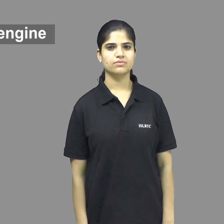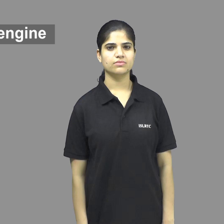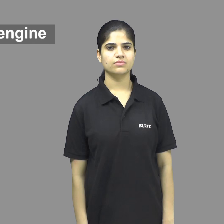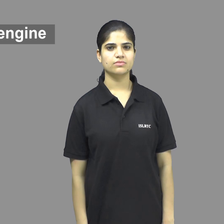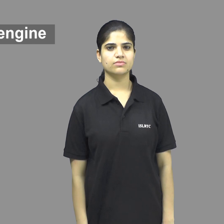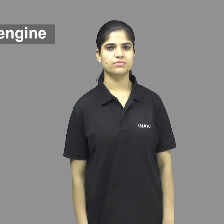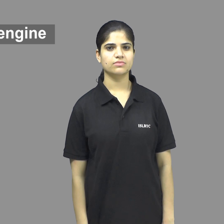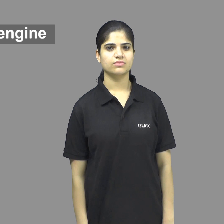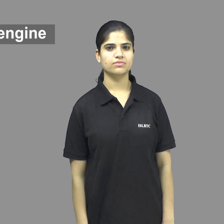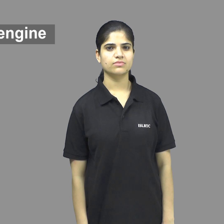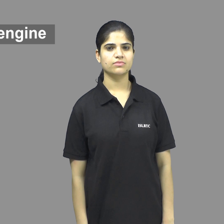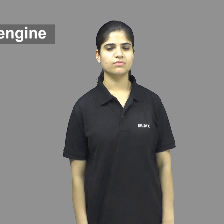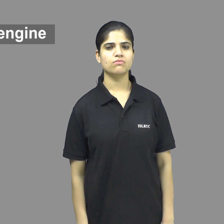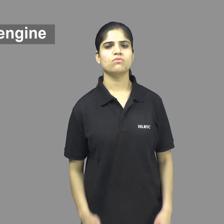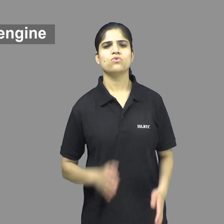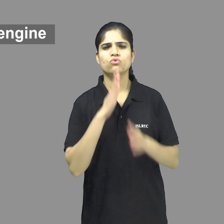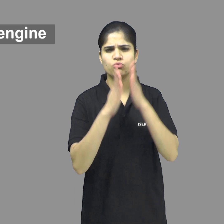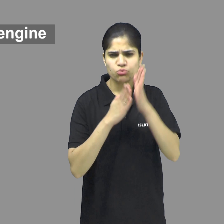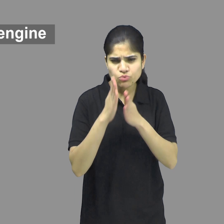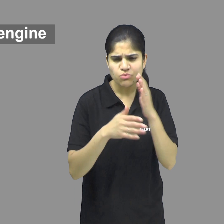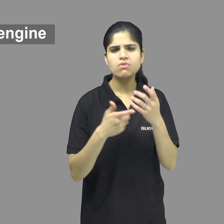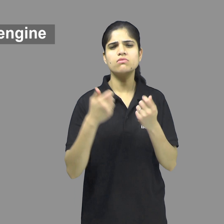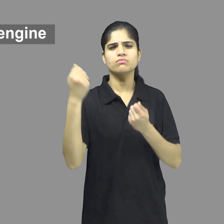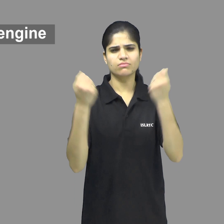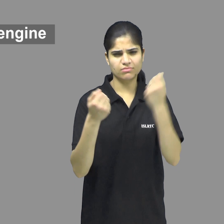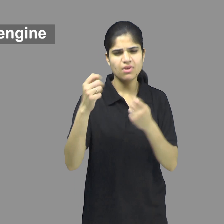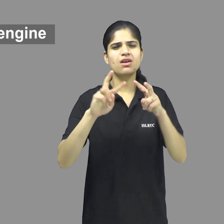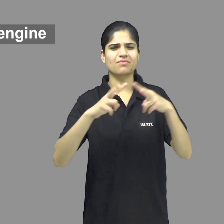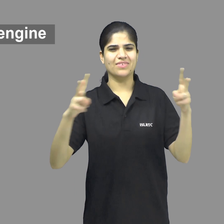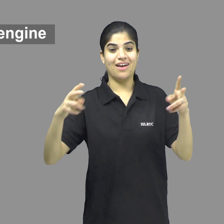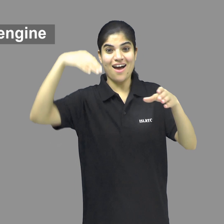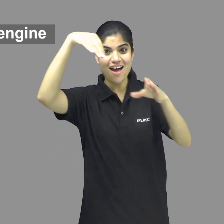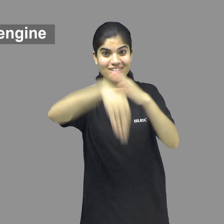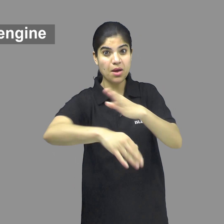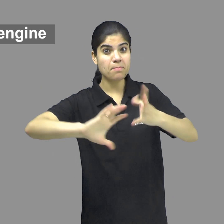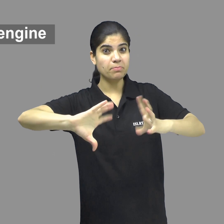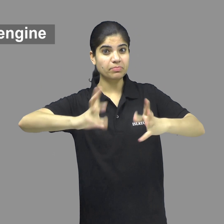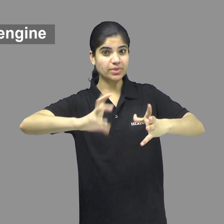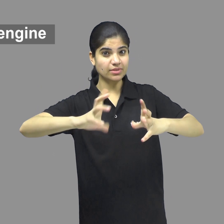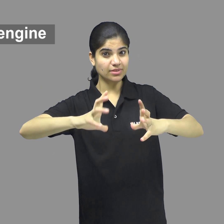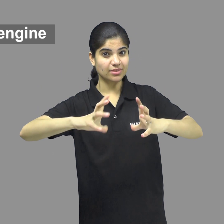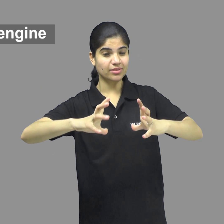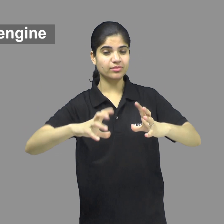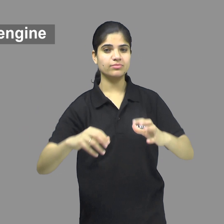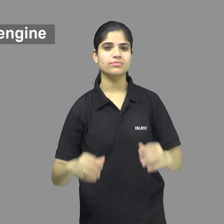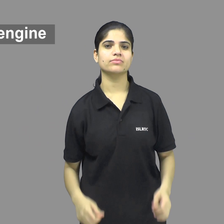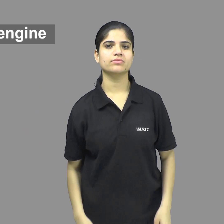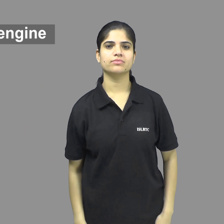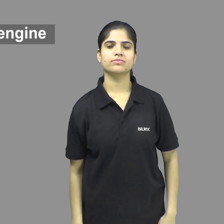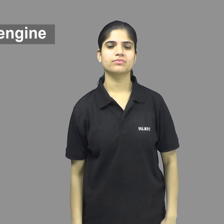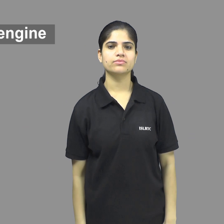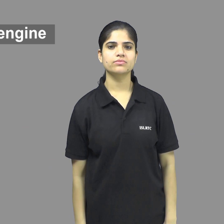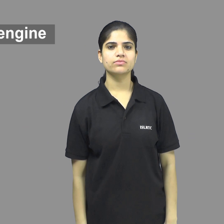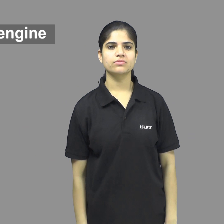Engine